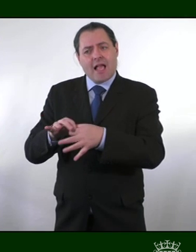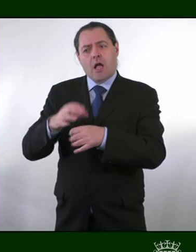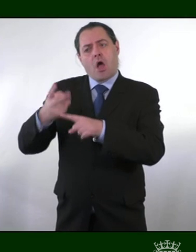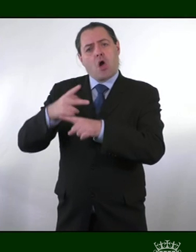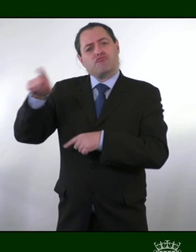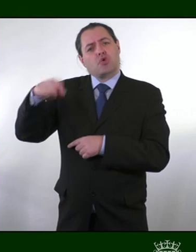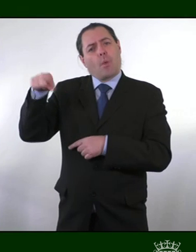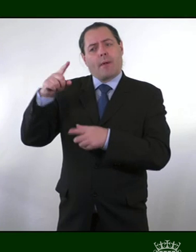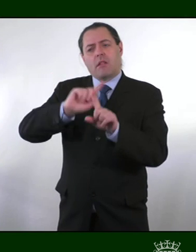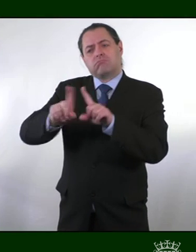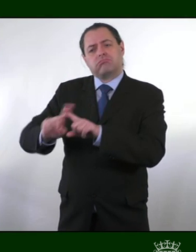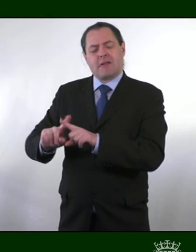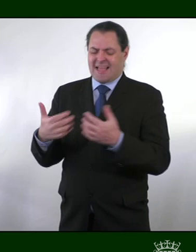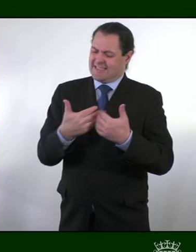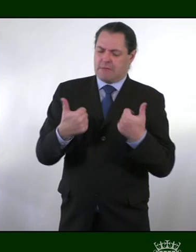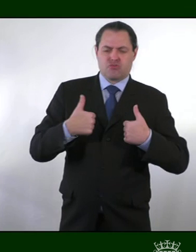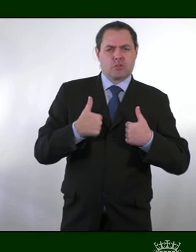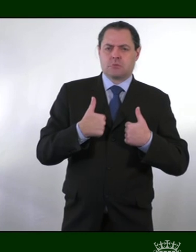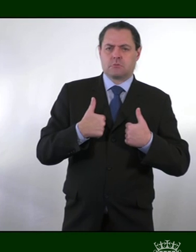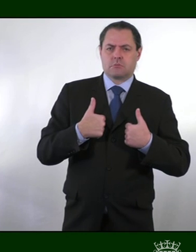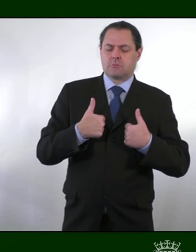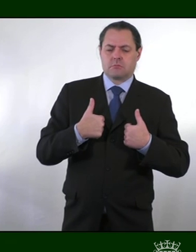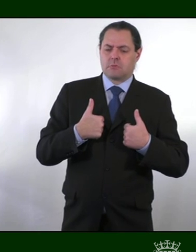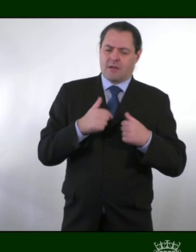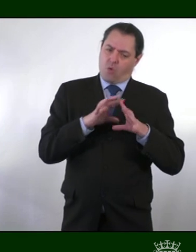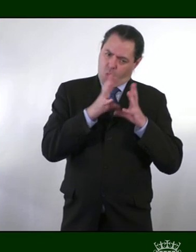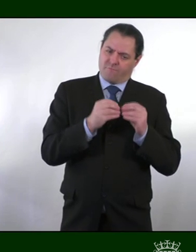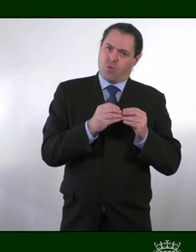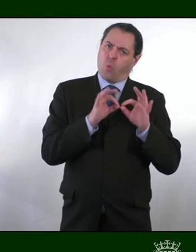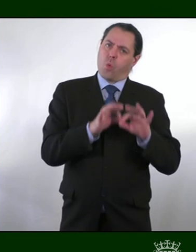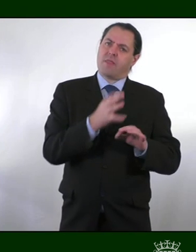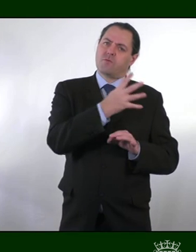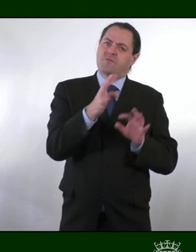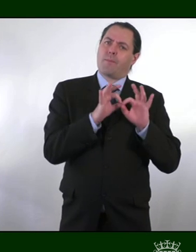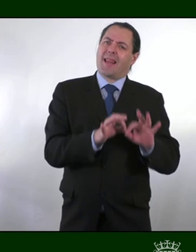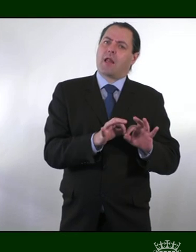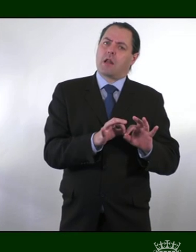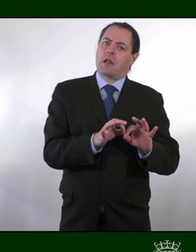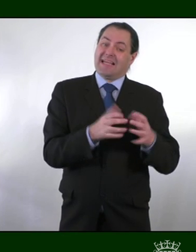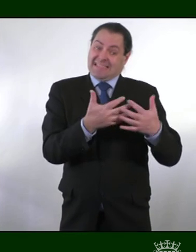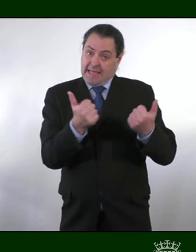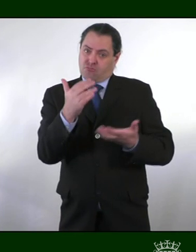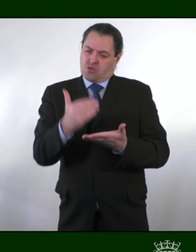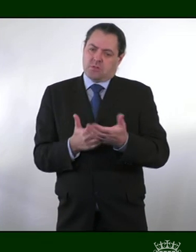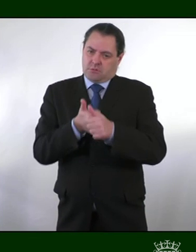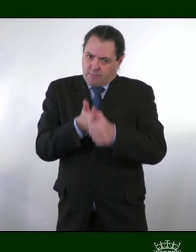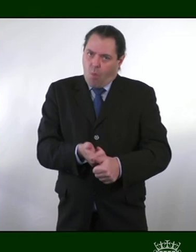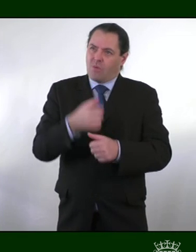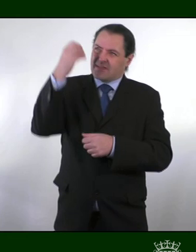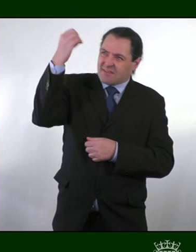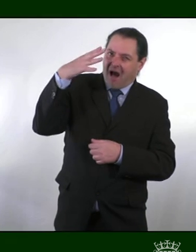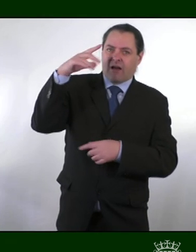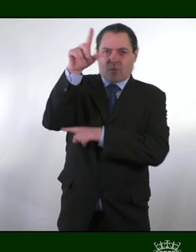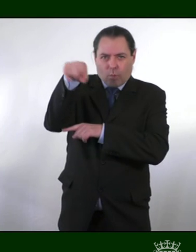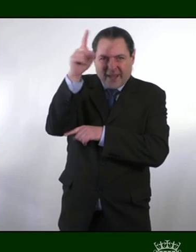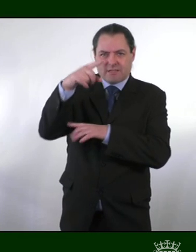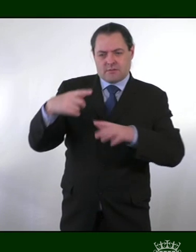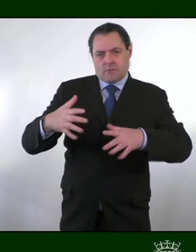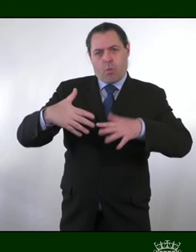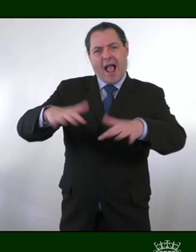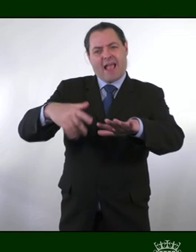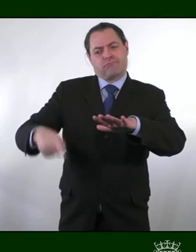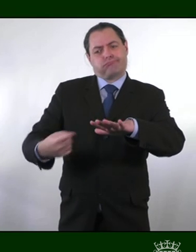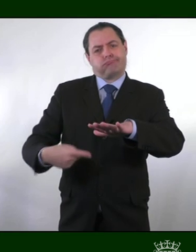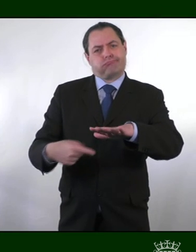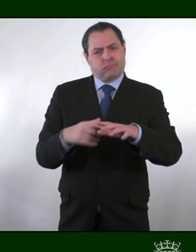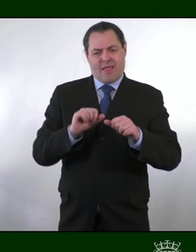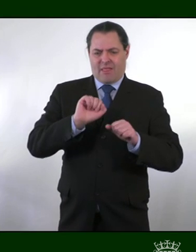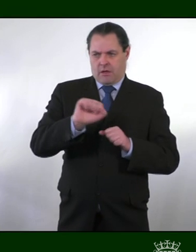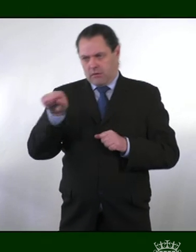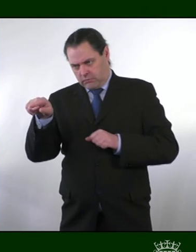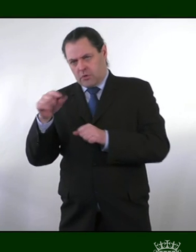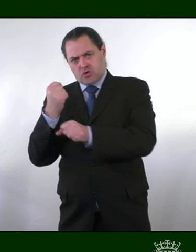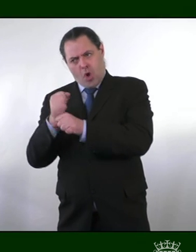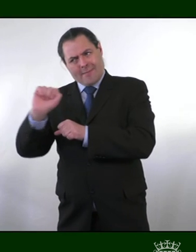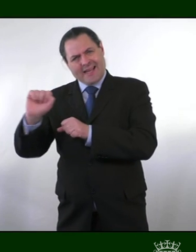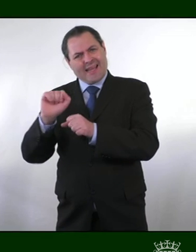That happens separately outside our plan and is worth £44 billion, supporting renewable energy in this country through the tariff system, which is what Germany alluded to.